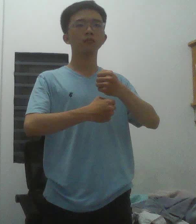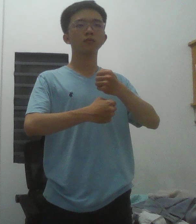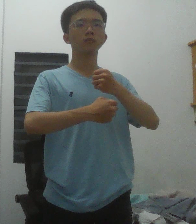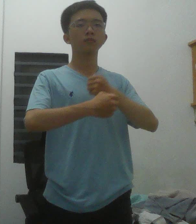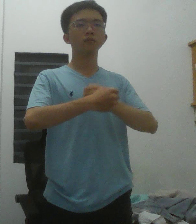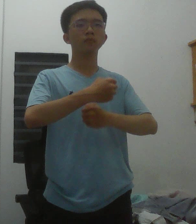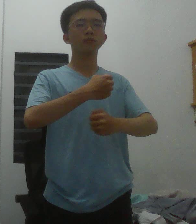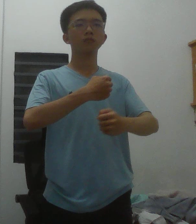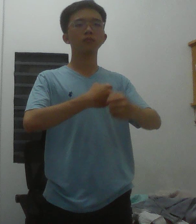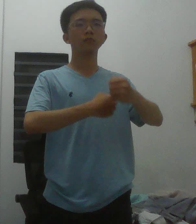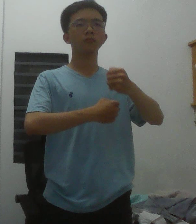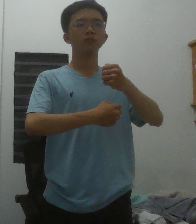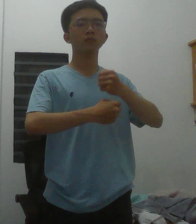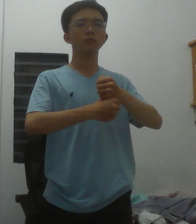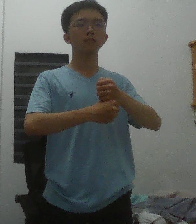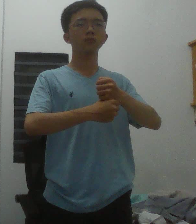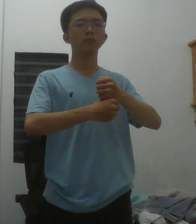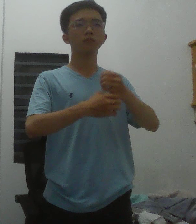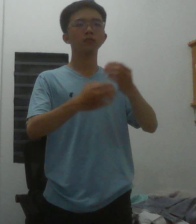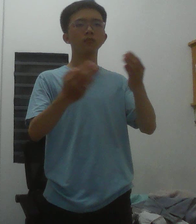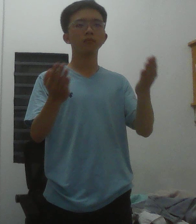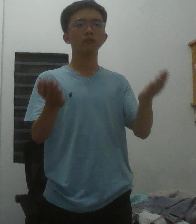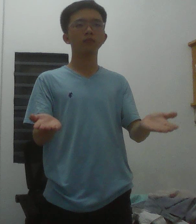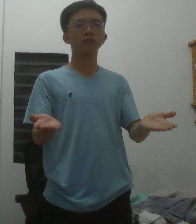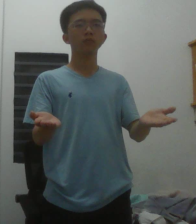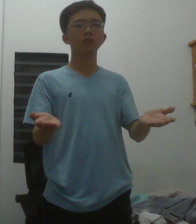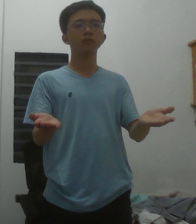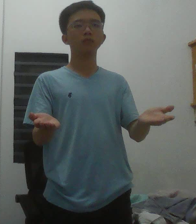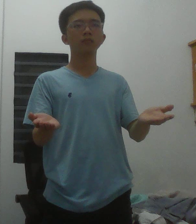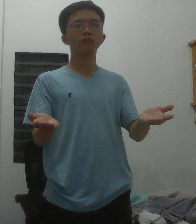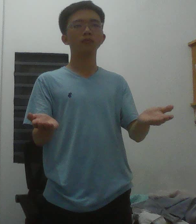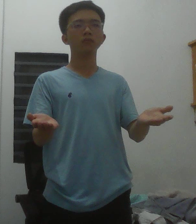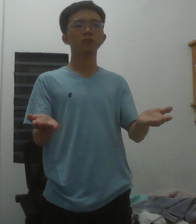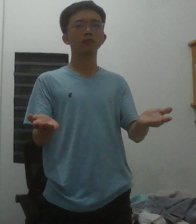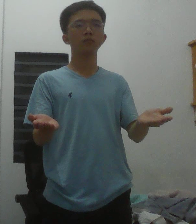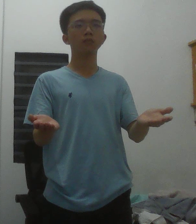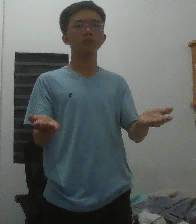nam nay